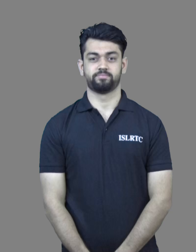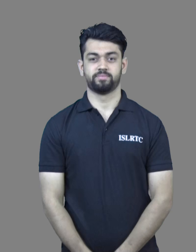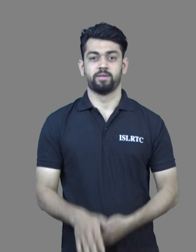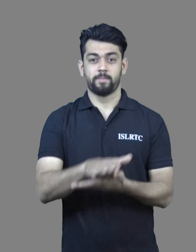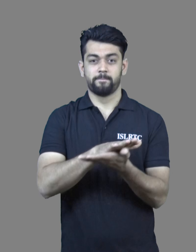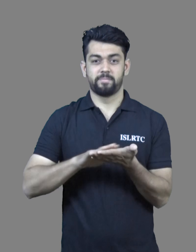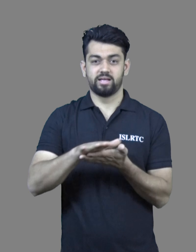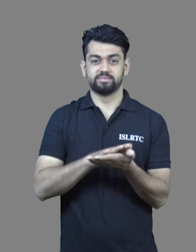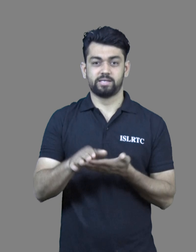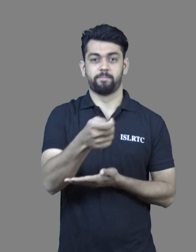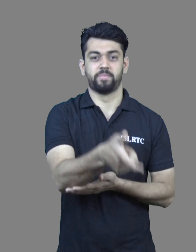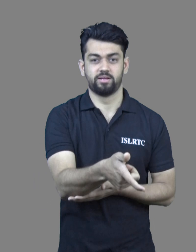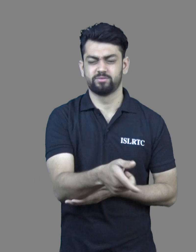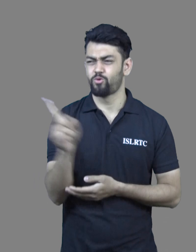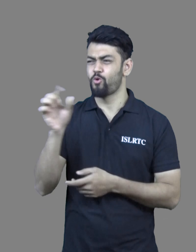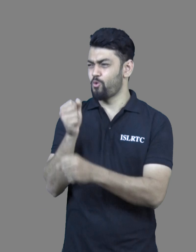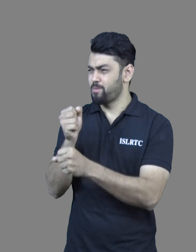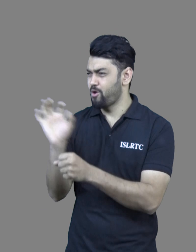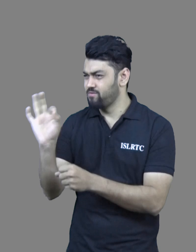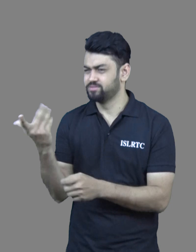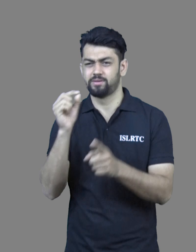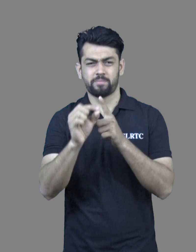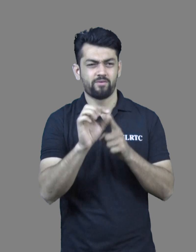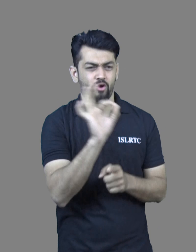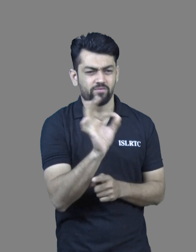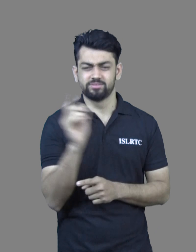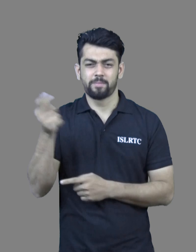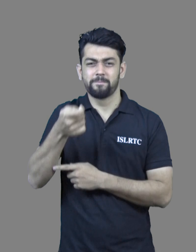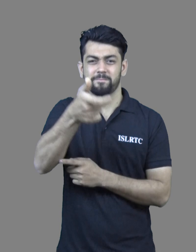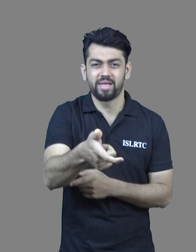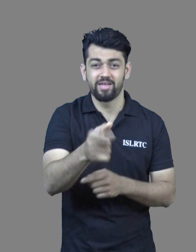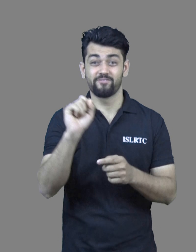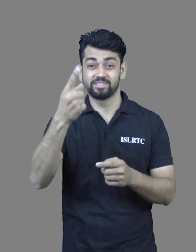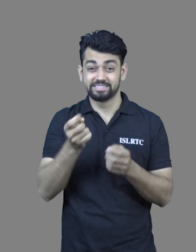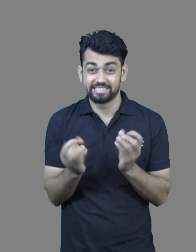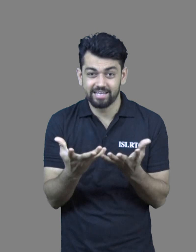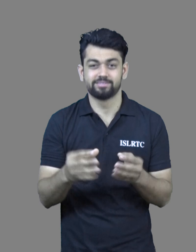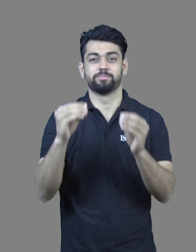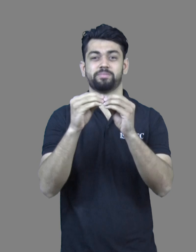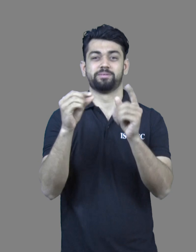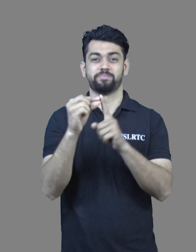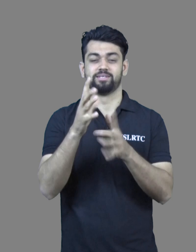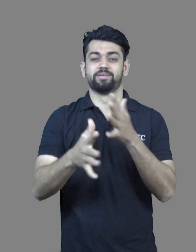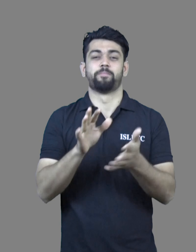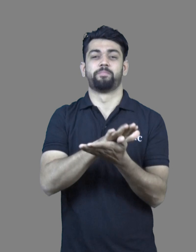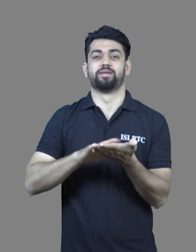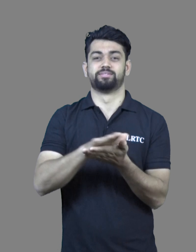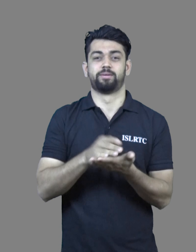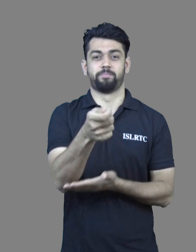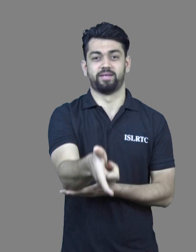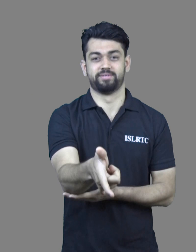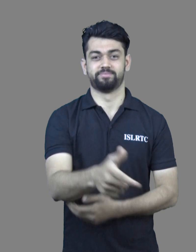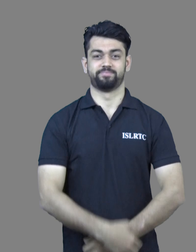Basic Pay